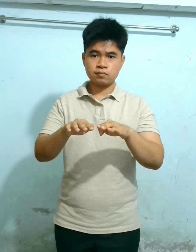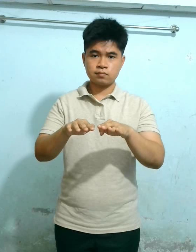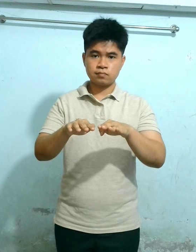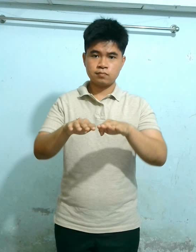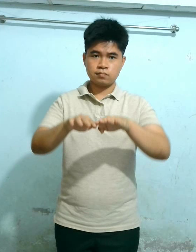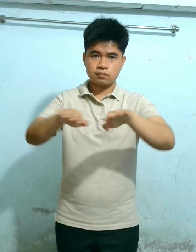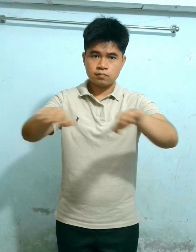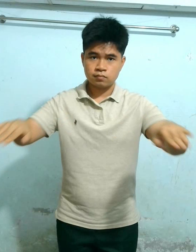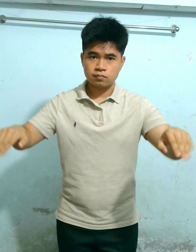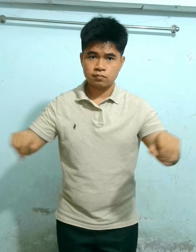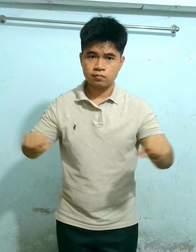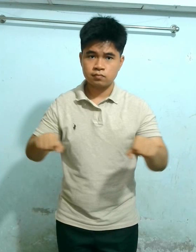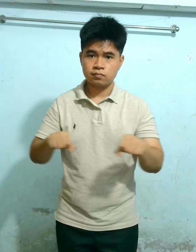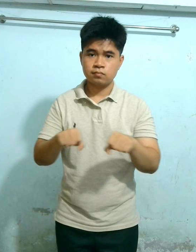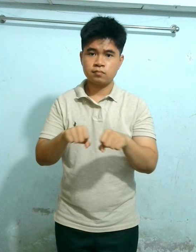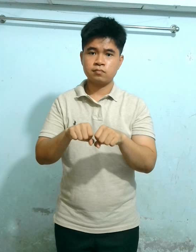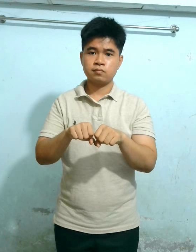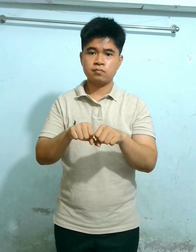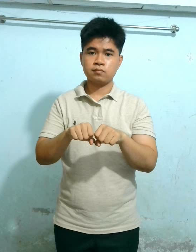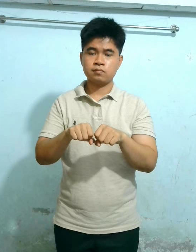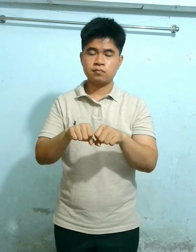boi